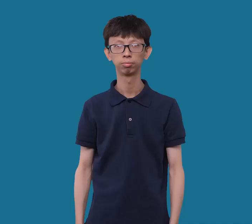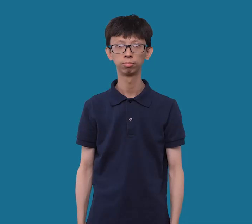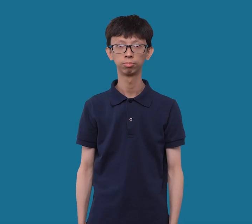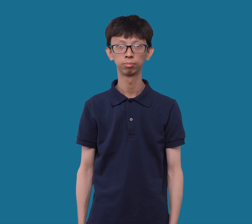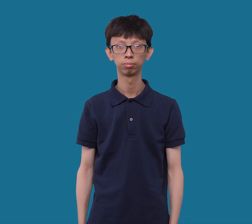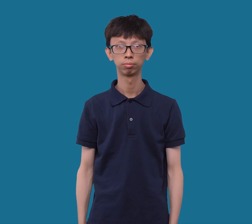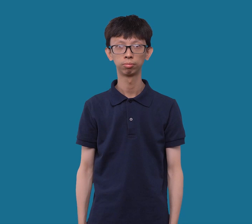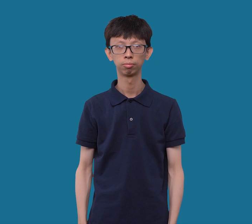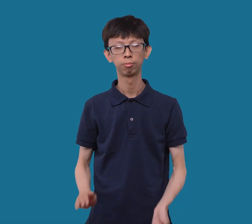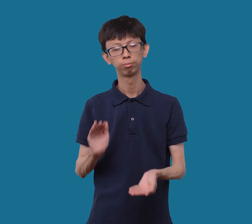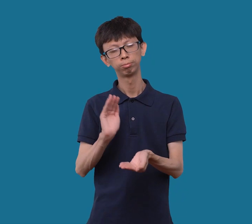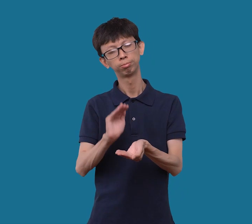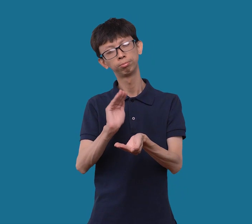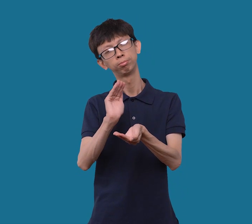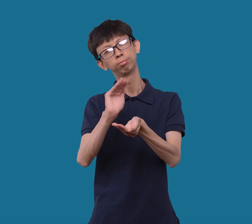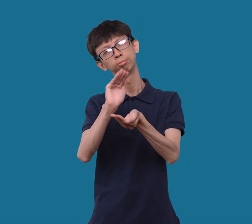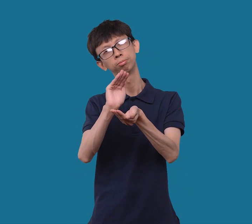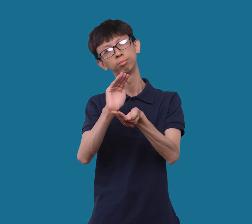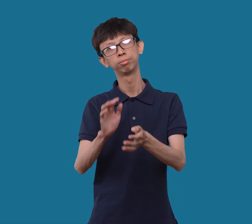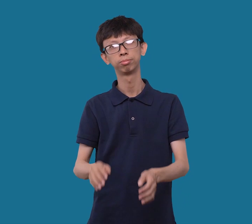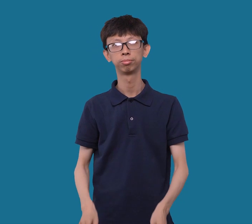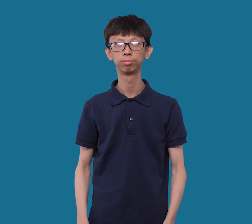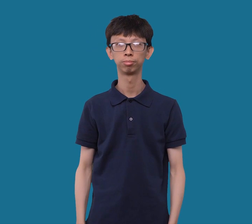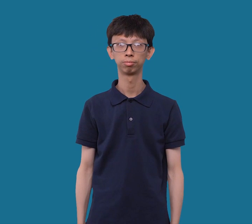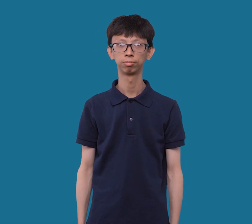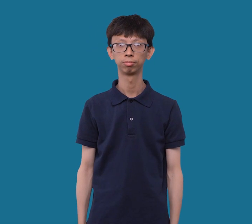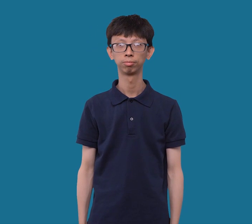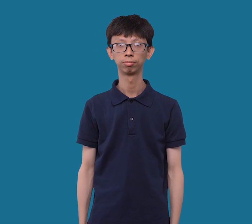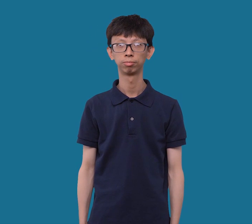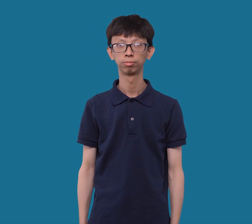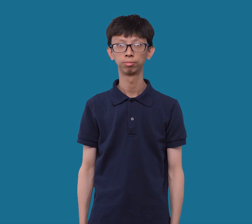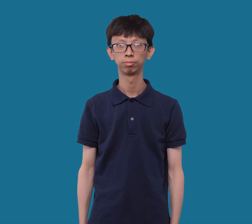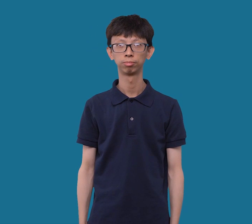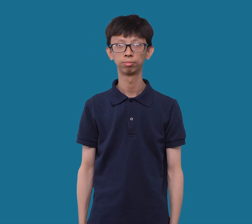cấp dưỡng